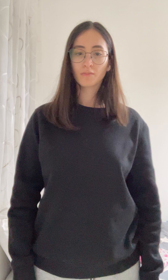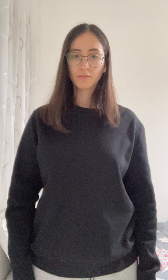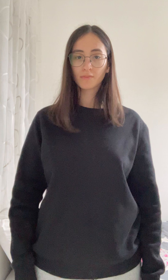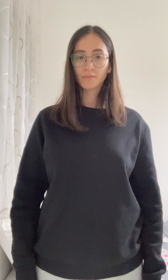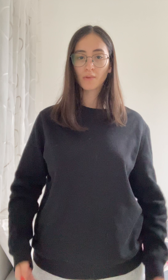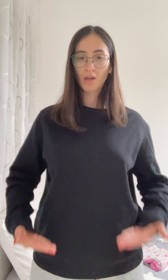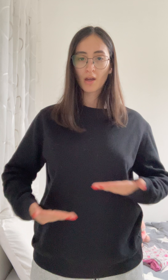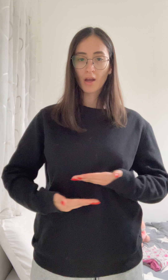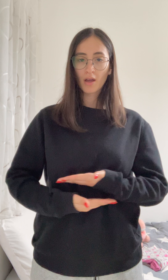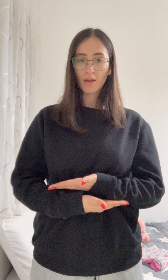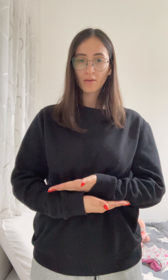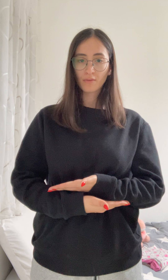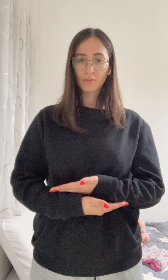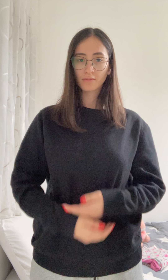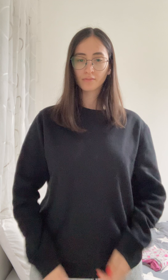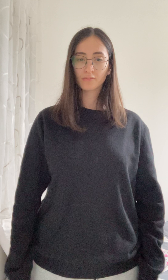רעב